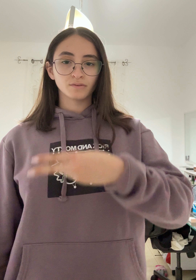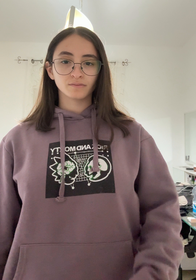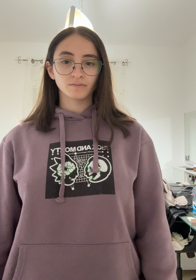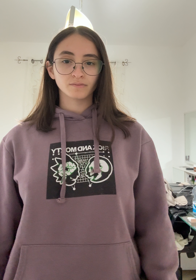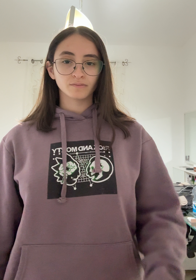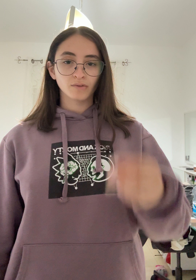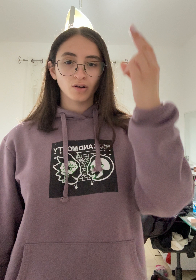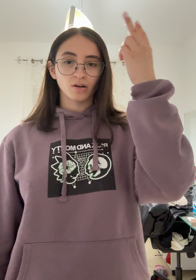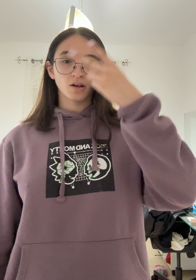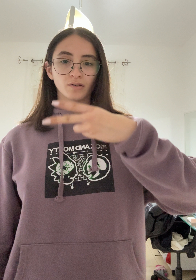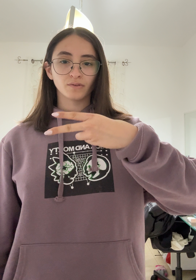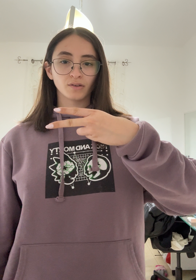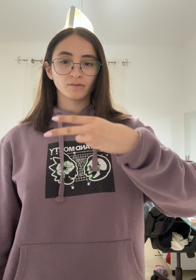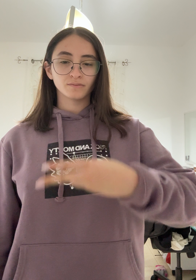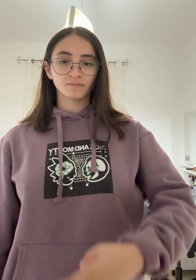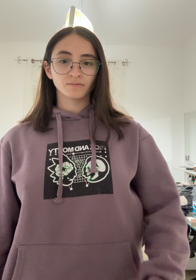להבין